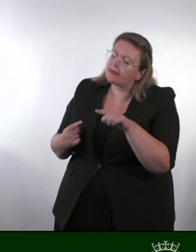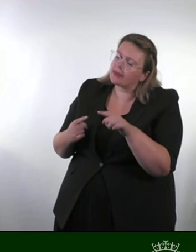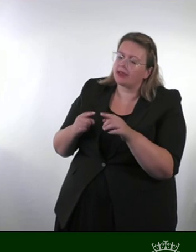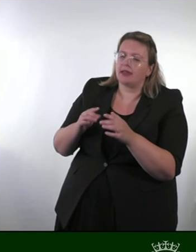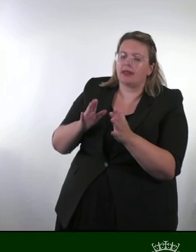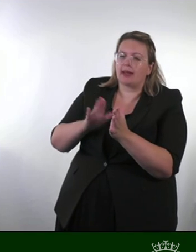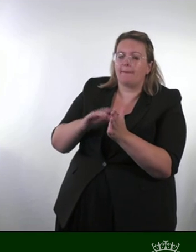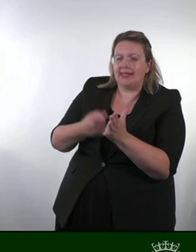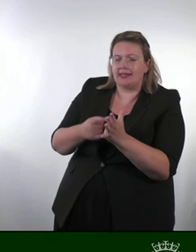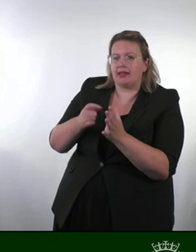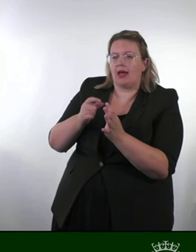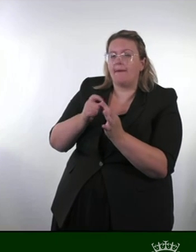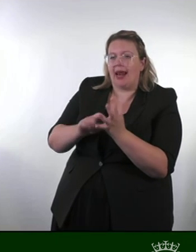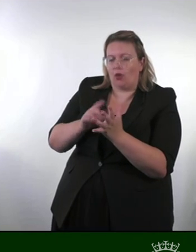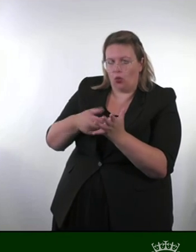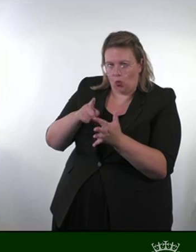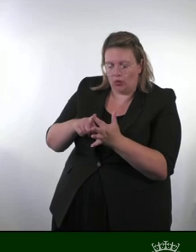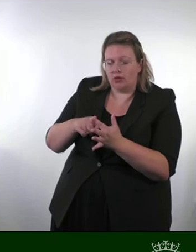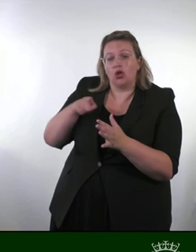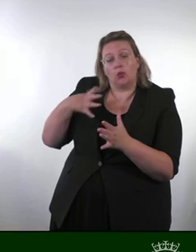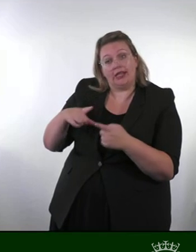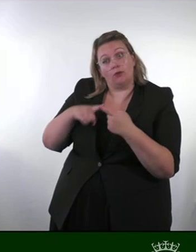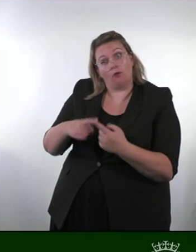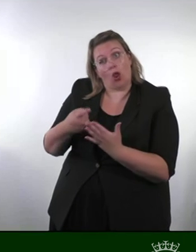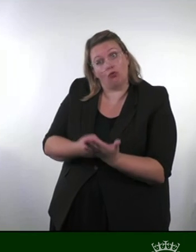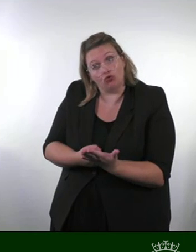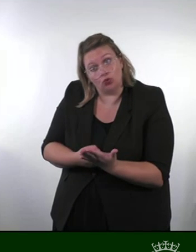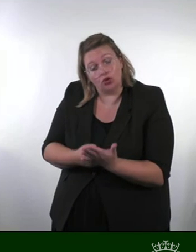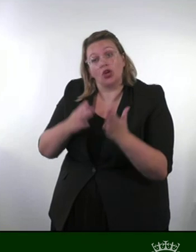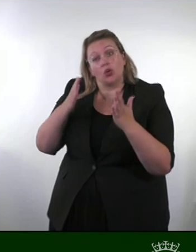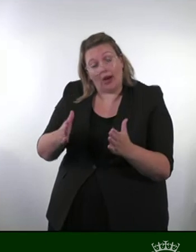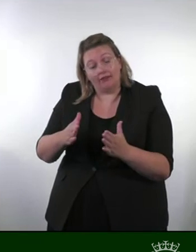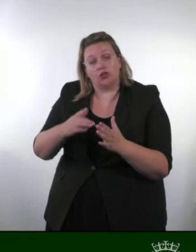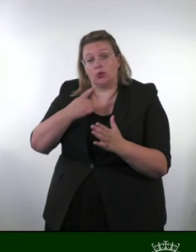You do the right things by this House, and I have accepted that you have withdrawn it.